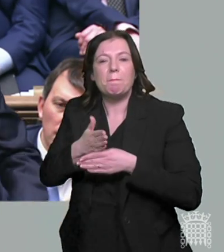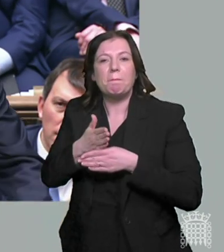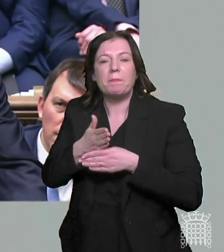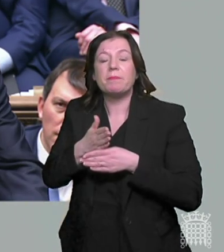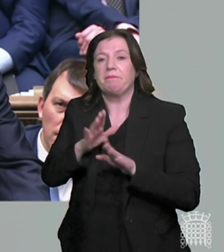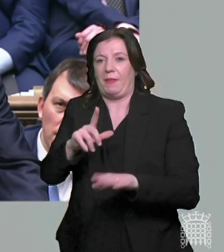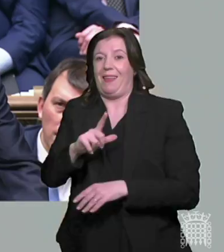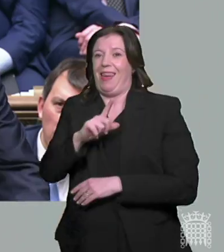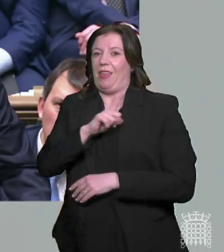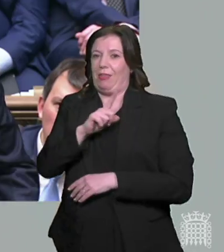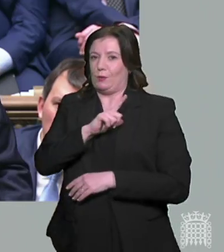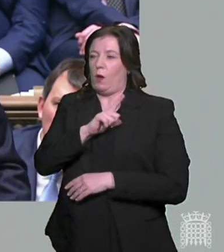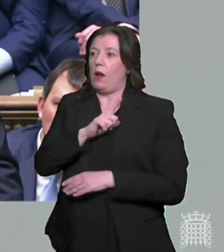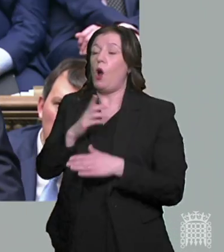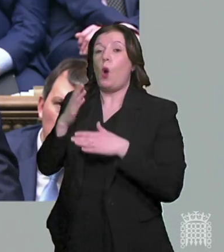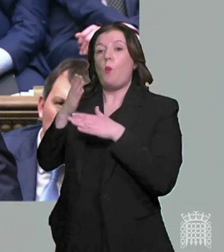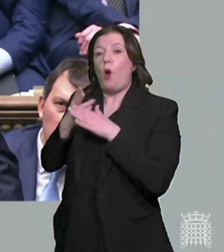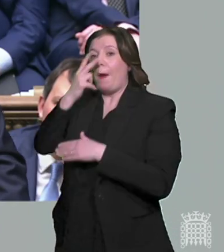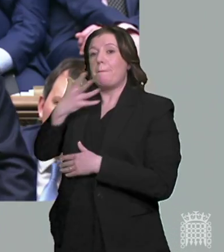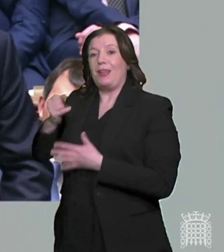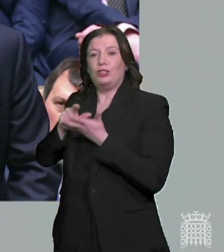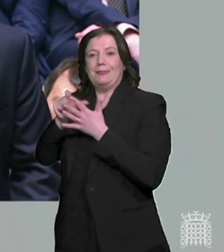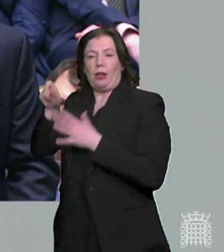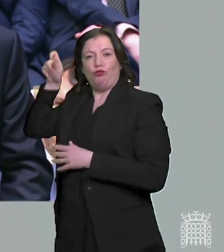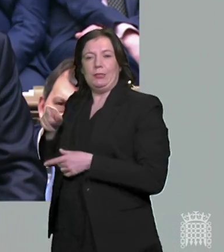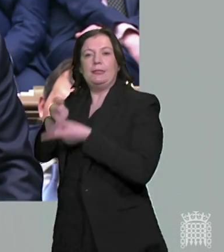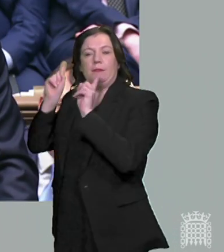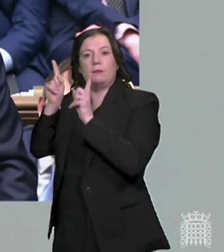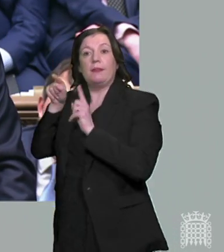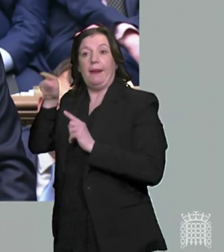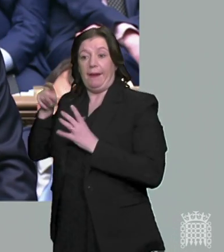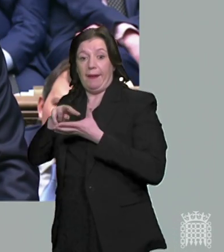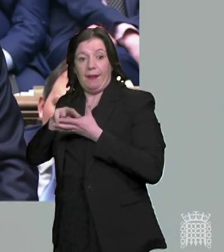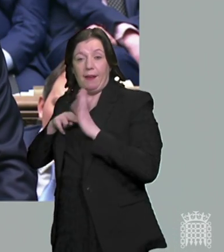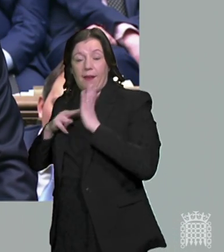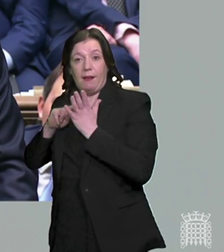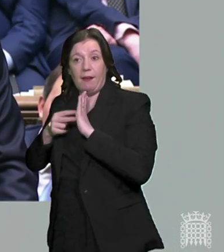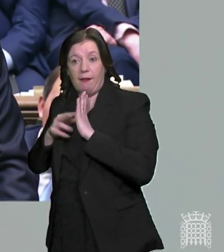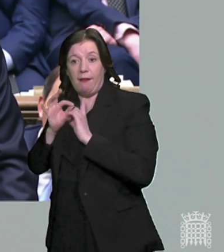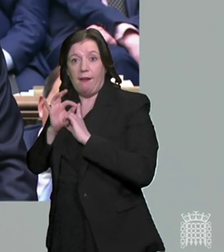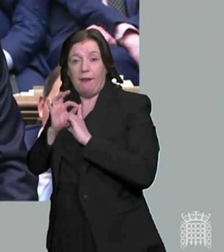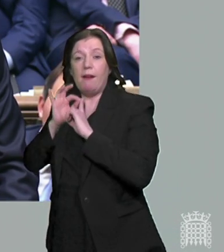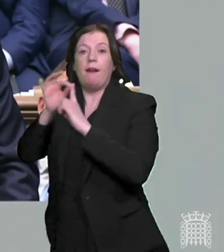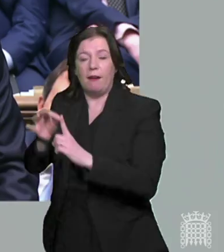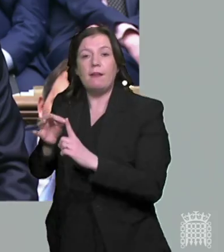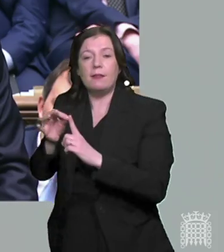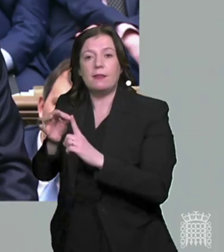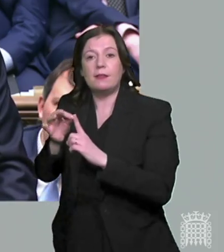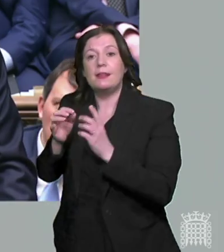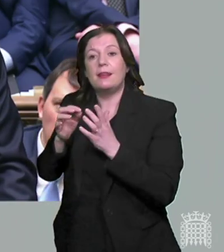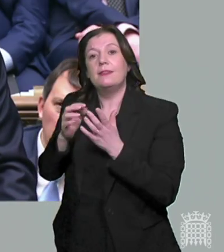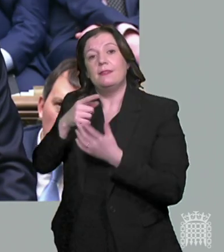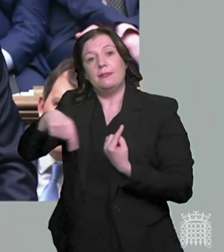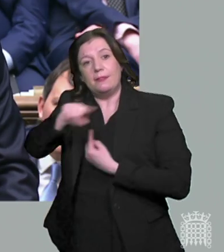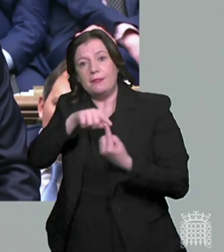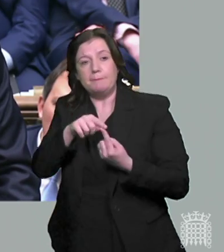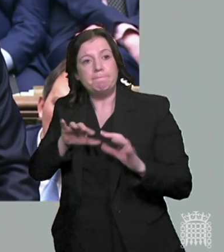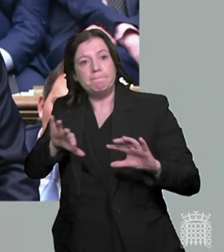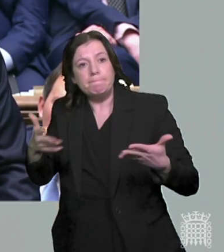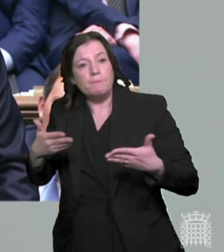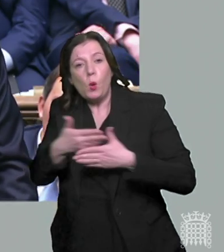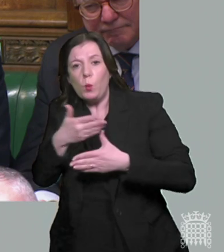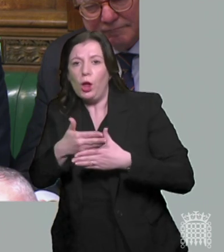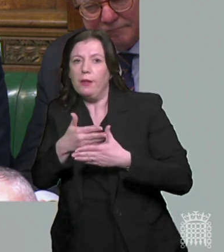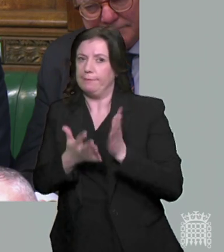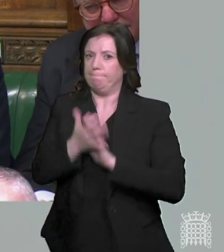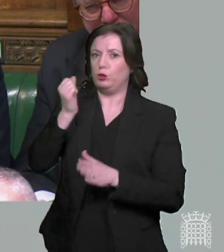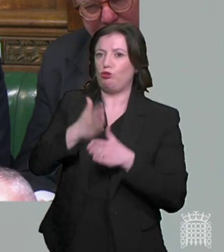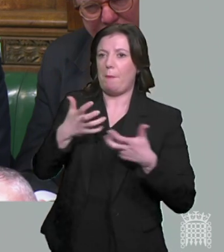For that reason, the ever-diligent Work and Pensions Secretary today takes the next step in his groundbreaking work on tackling economic inactivity.